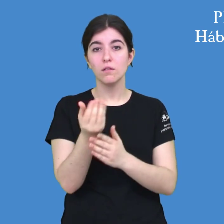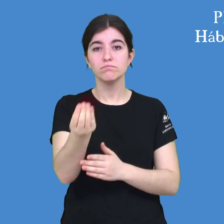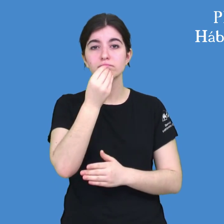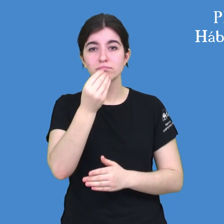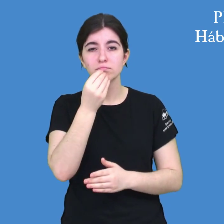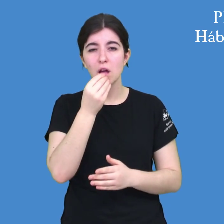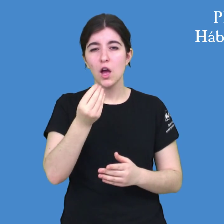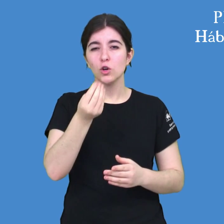comer